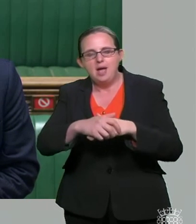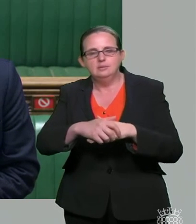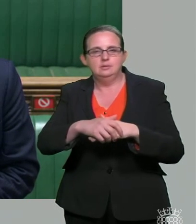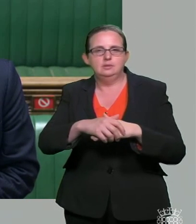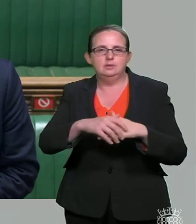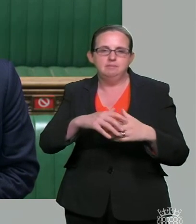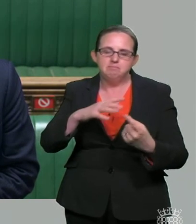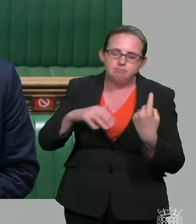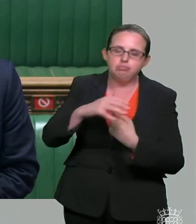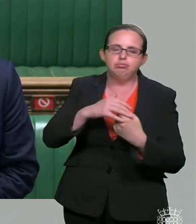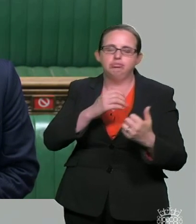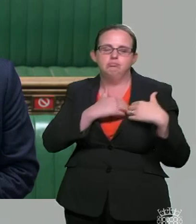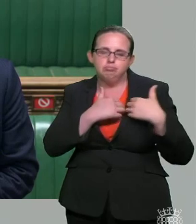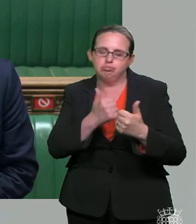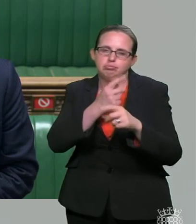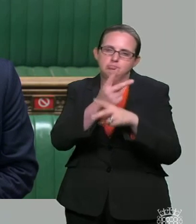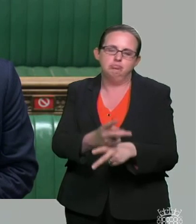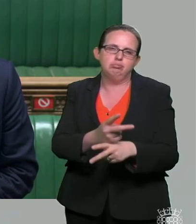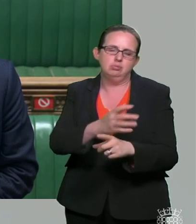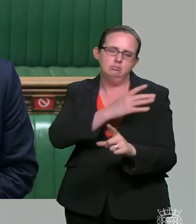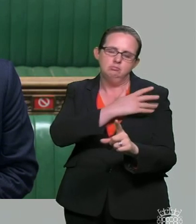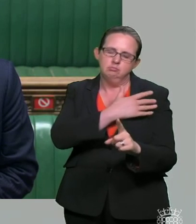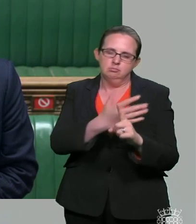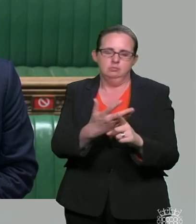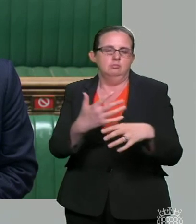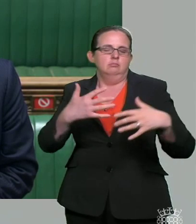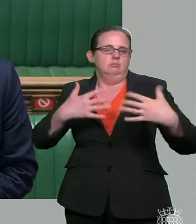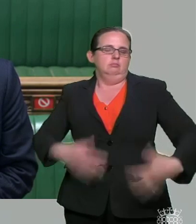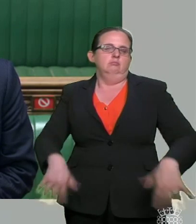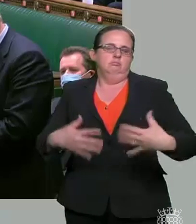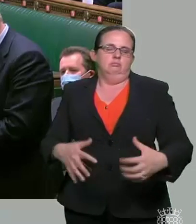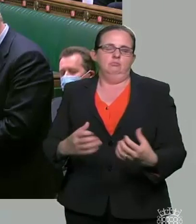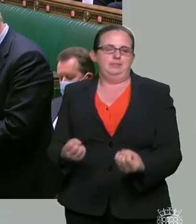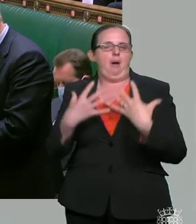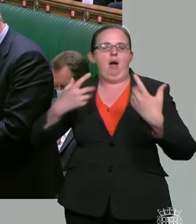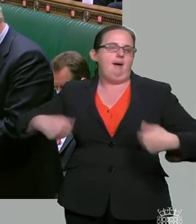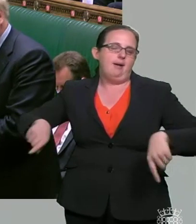Their selflessness and devotion to helping others is an inspiration to us all.